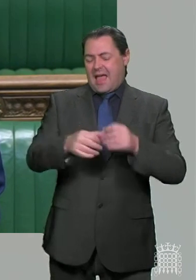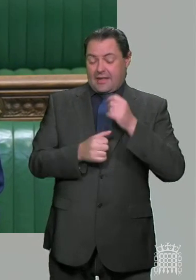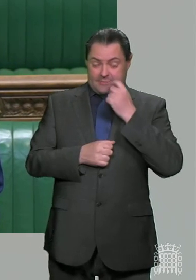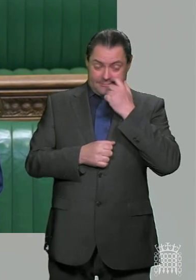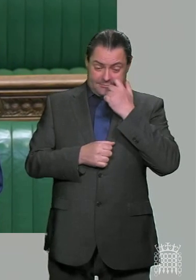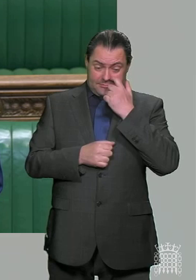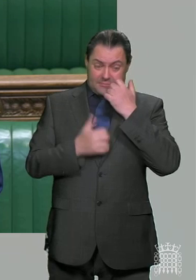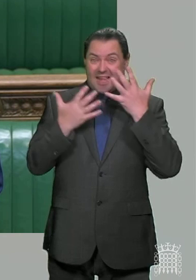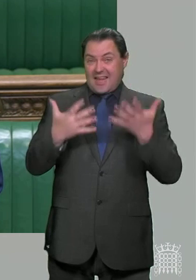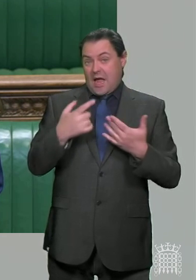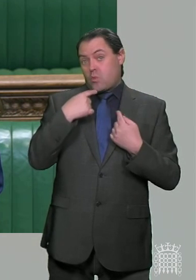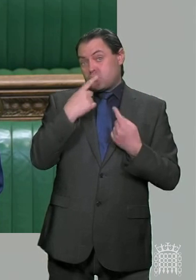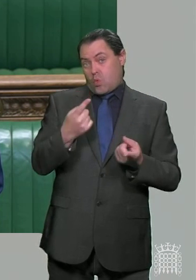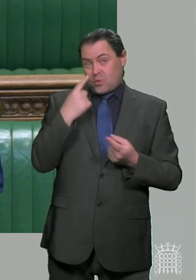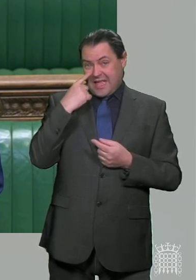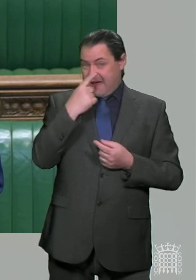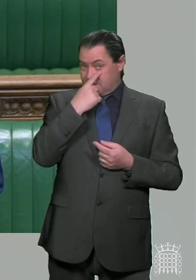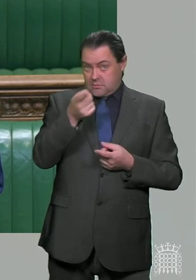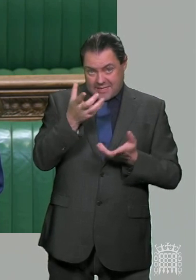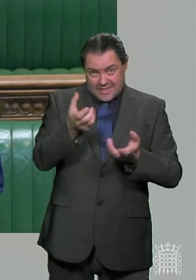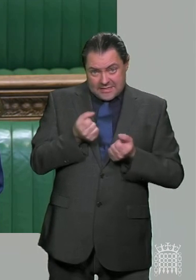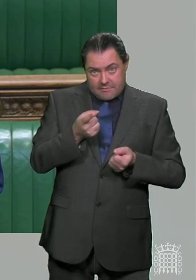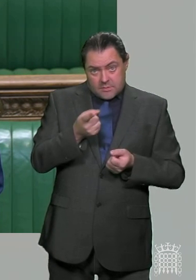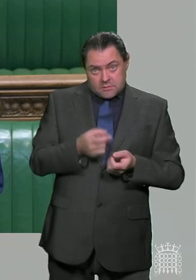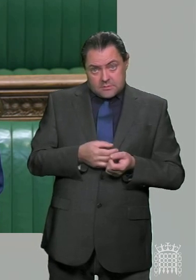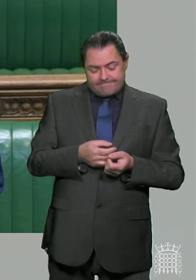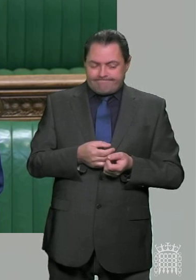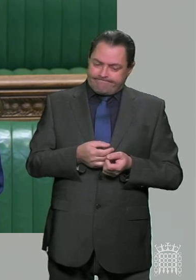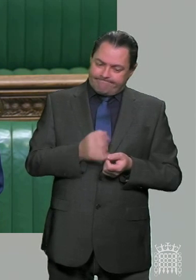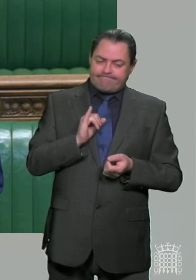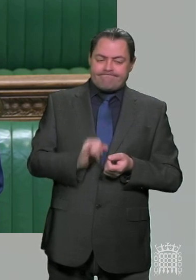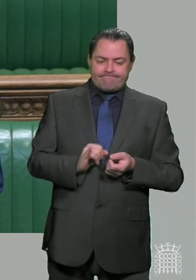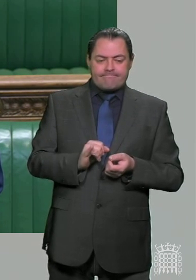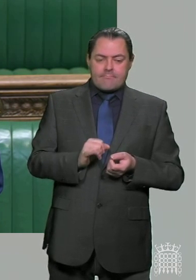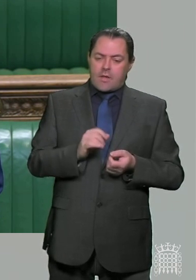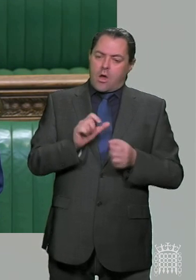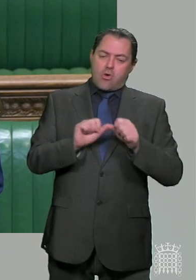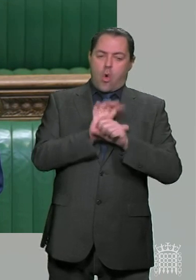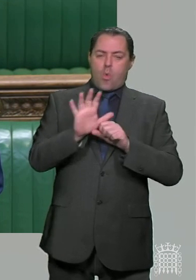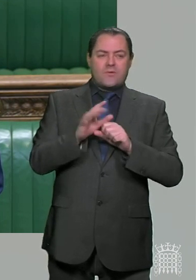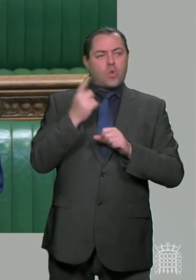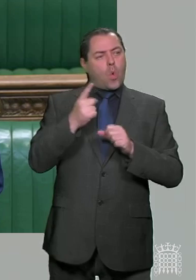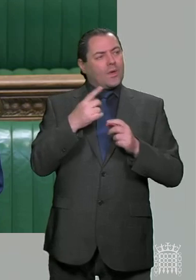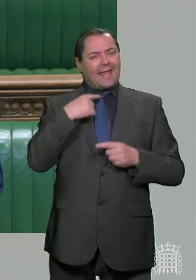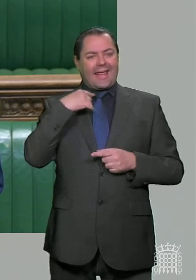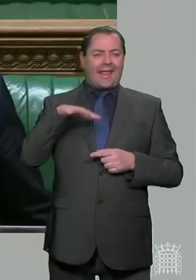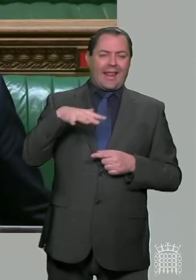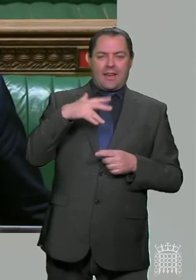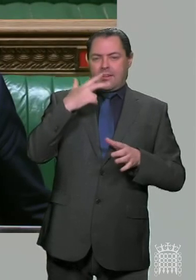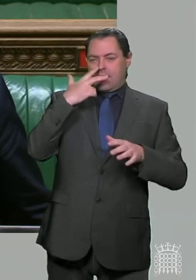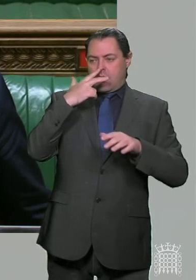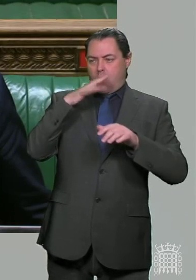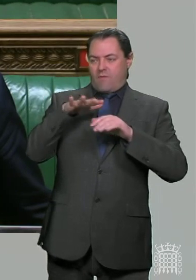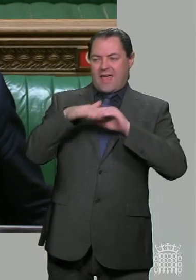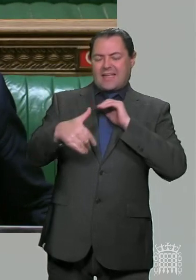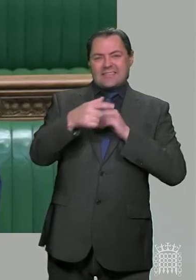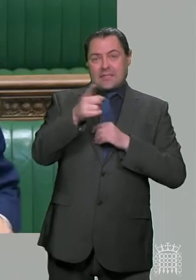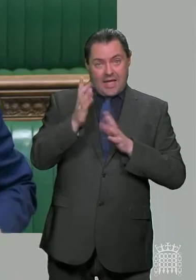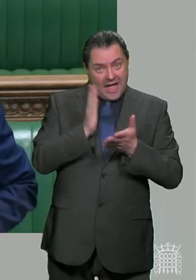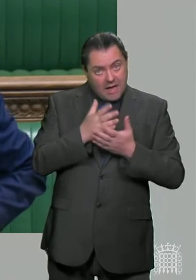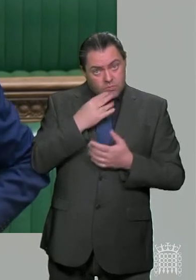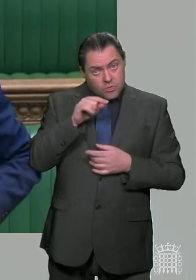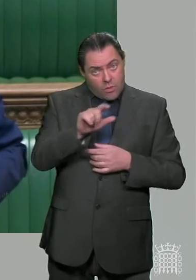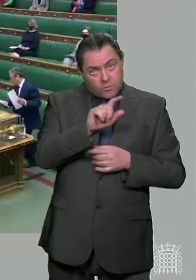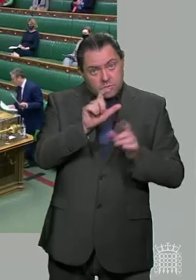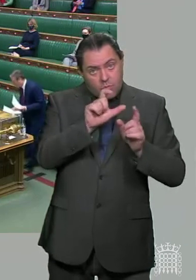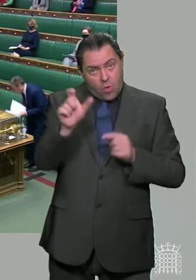Having been told of the evidence, does the Prime Minister accept that he used the words “Covid is only killing 80-year-olds” or words to that effect?